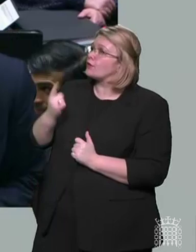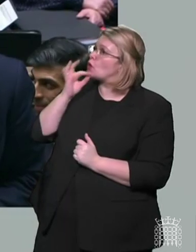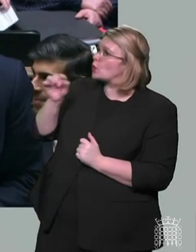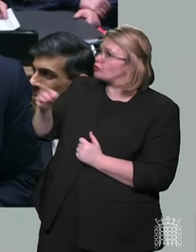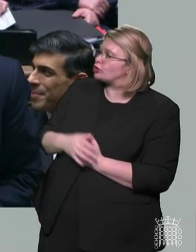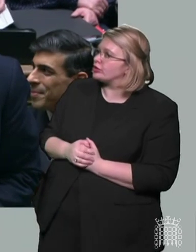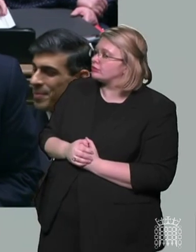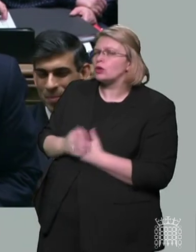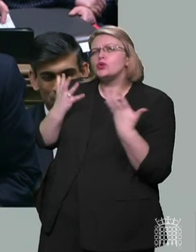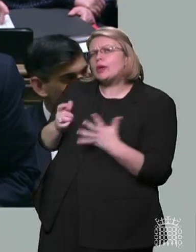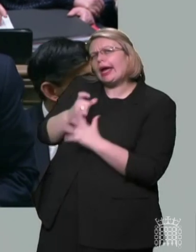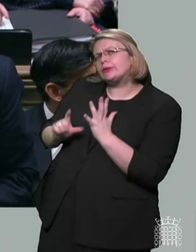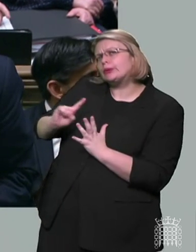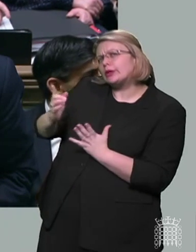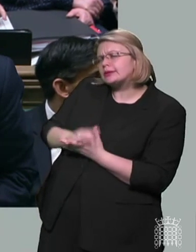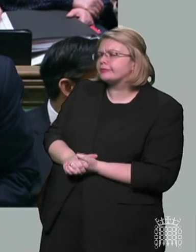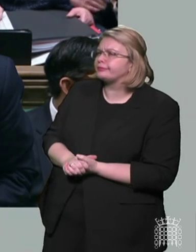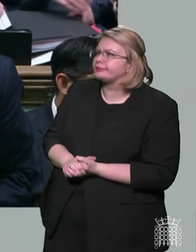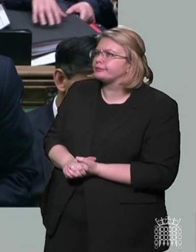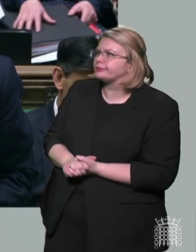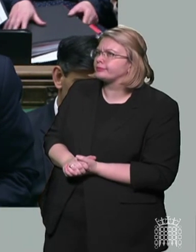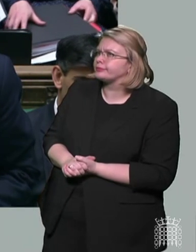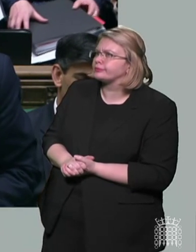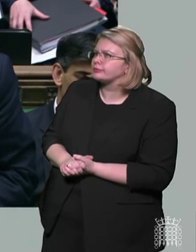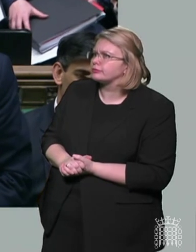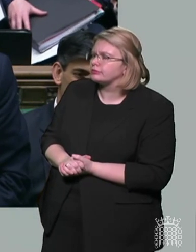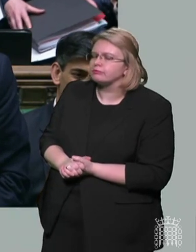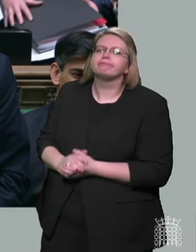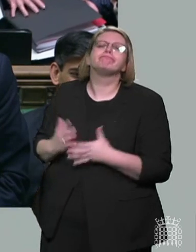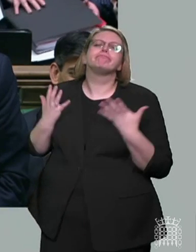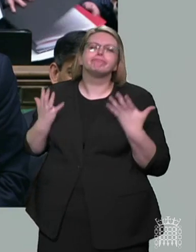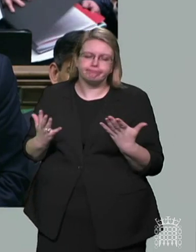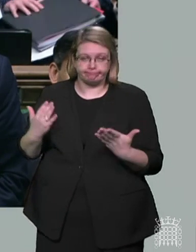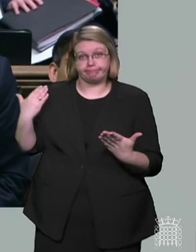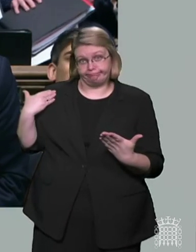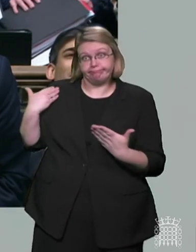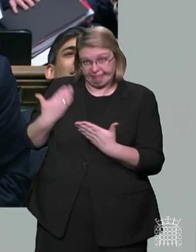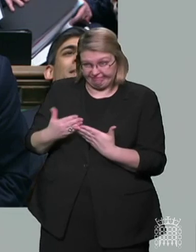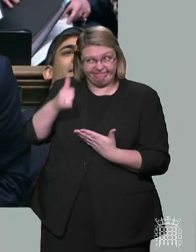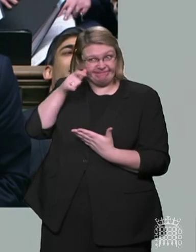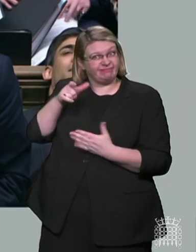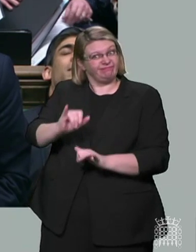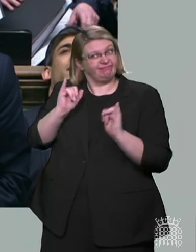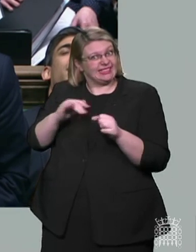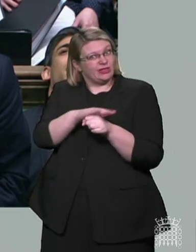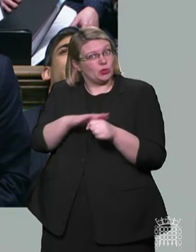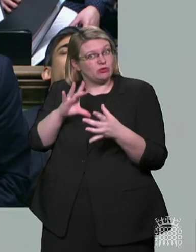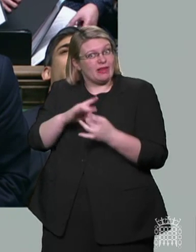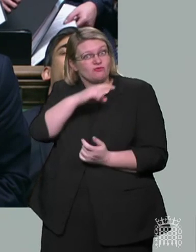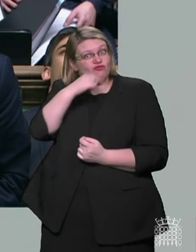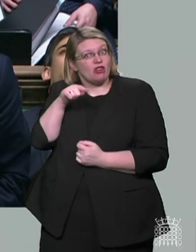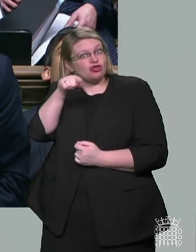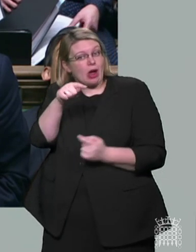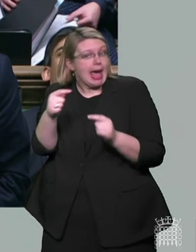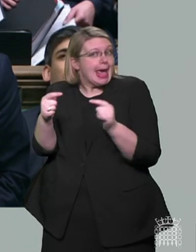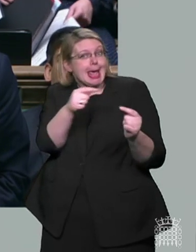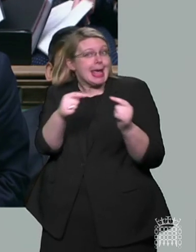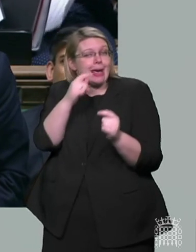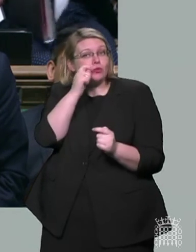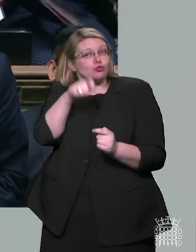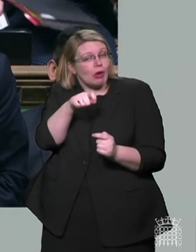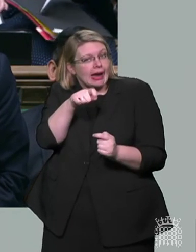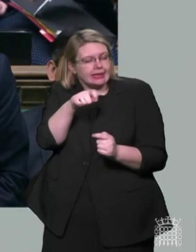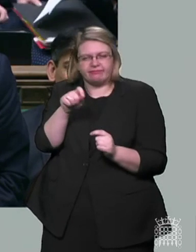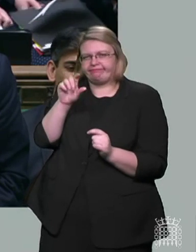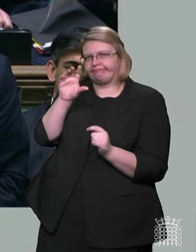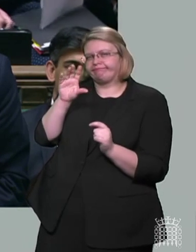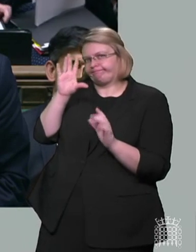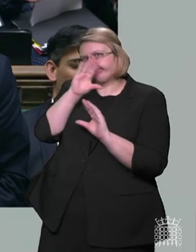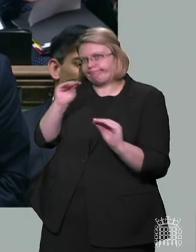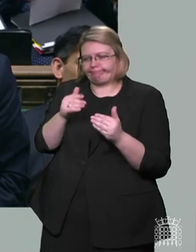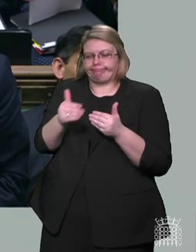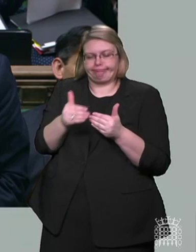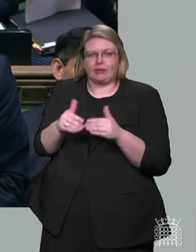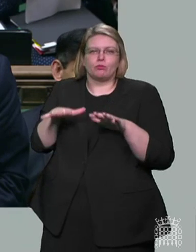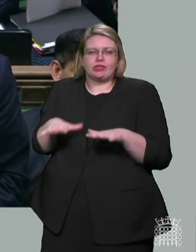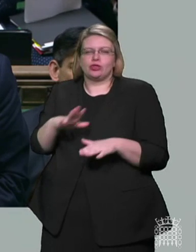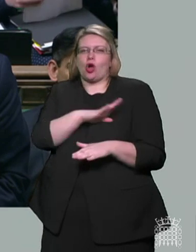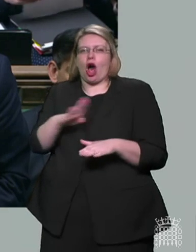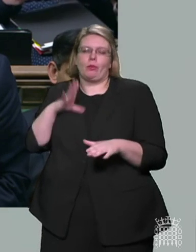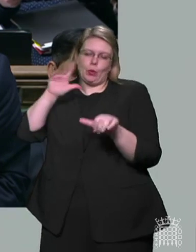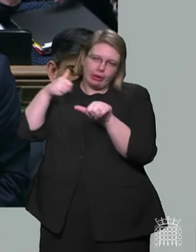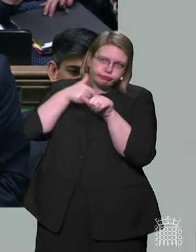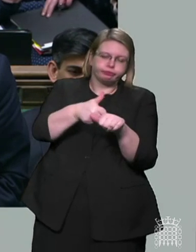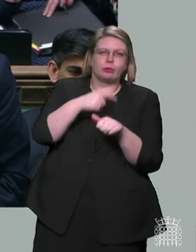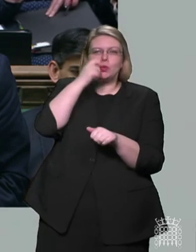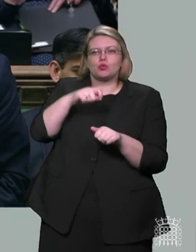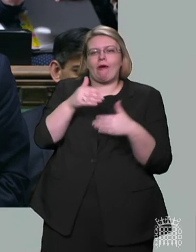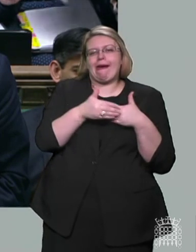I can announce to the House that in the light of the increasingly threatening behaviour from Russia, and in line with our previous support, the UK will shortly be providing a further package of military support to Ukraine.